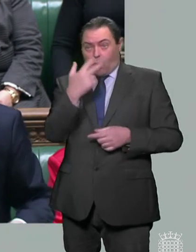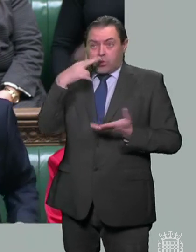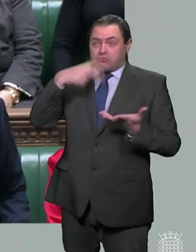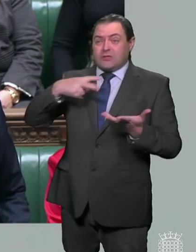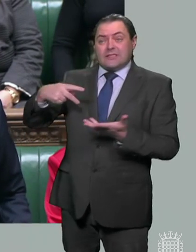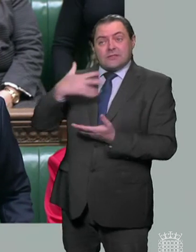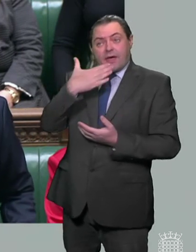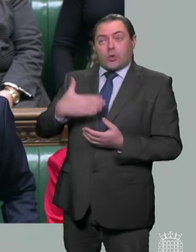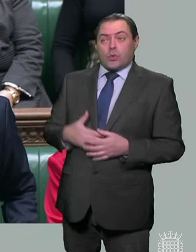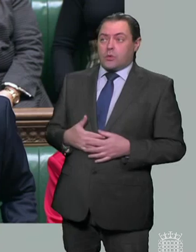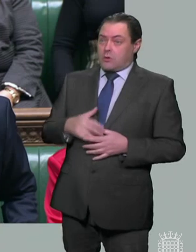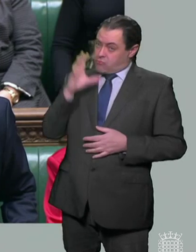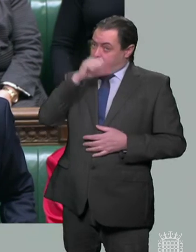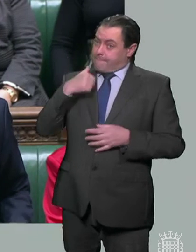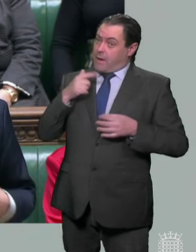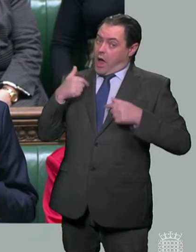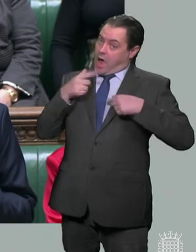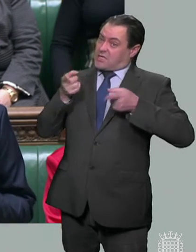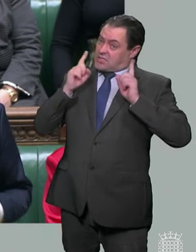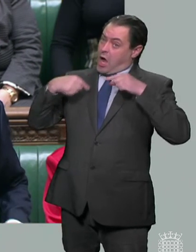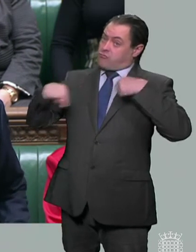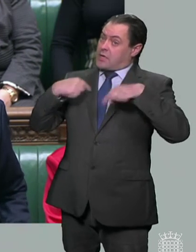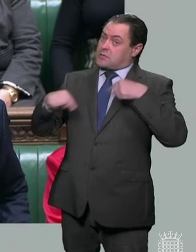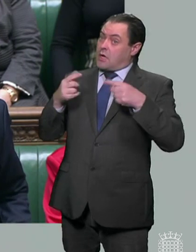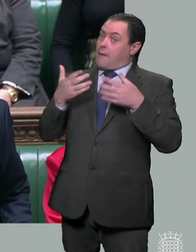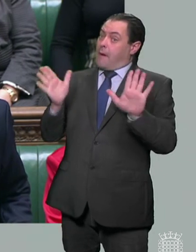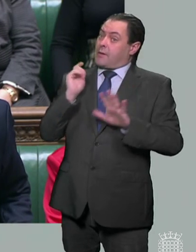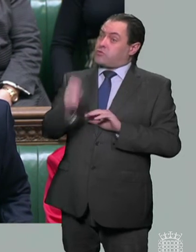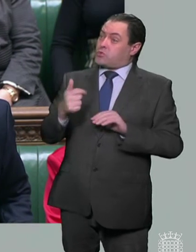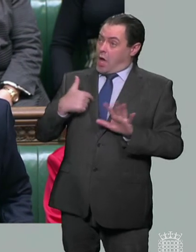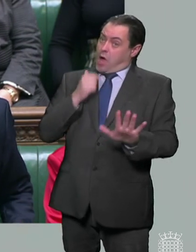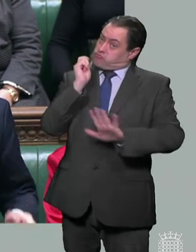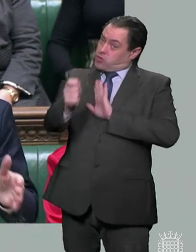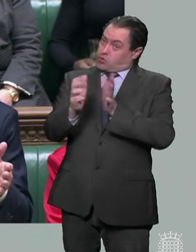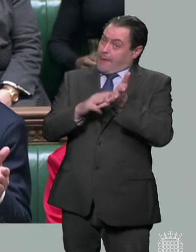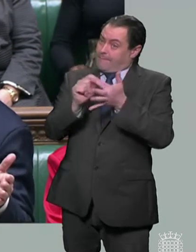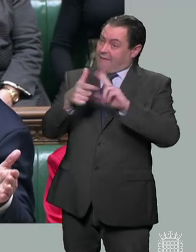I remind the Prime Minister that when I was Director of Public Prosecutions, I prosecuted MPs who broke the rules.